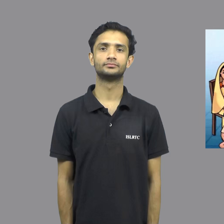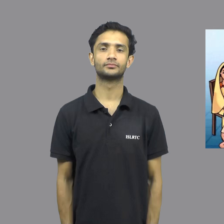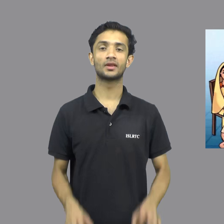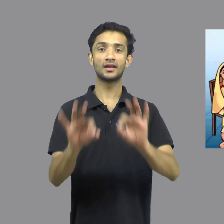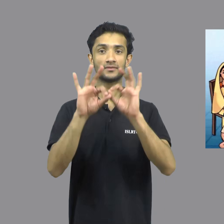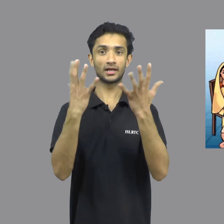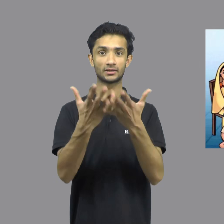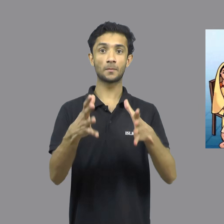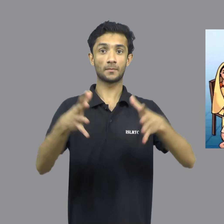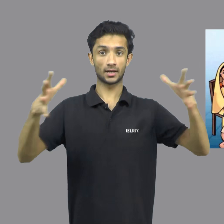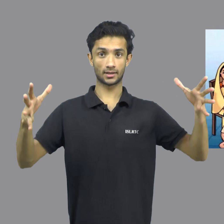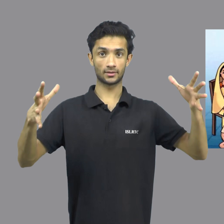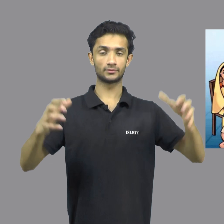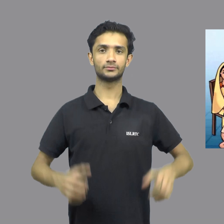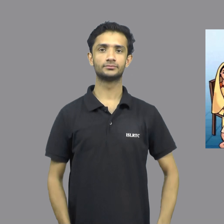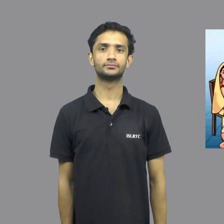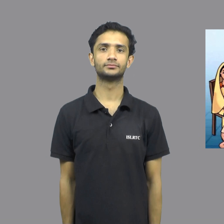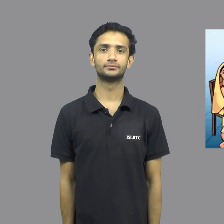Joint Family Sign